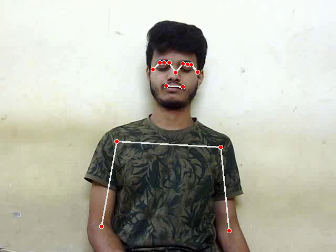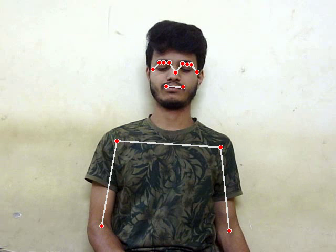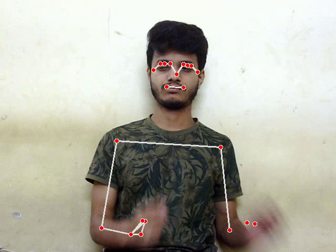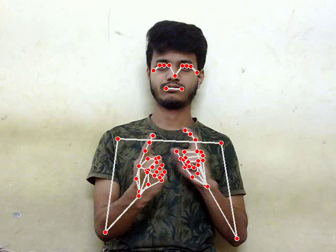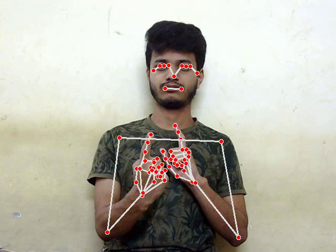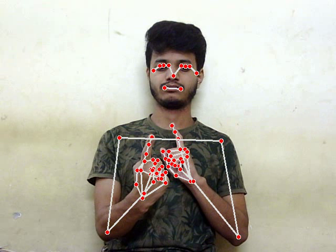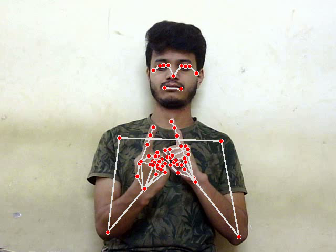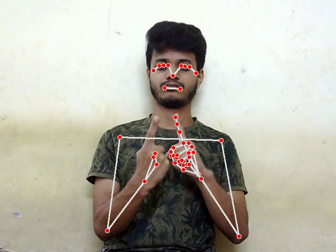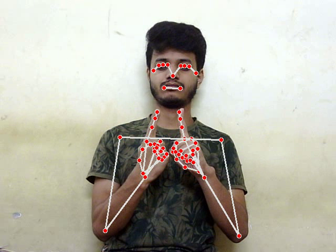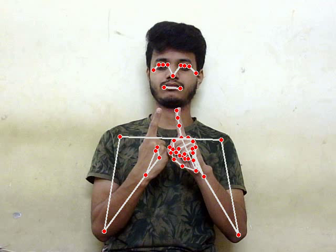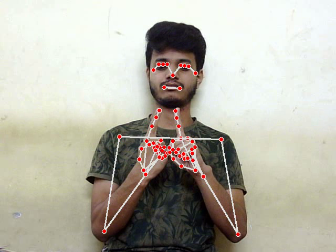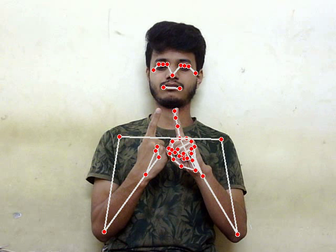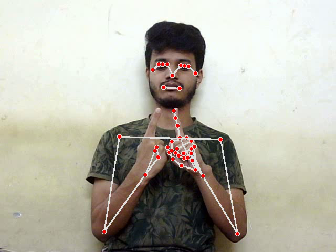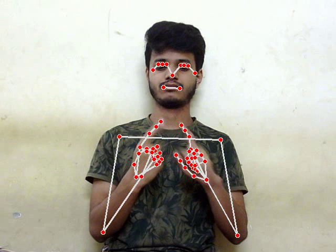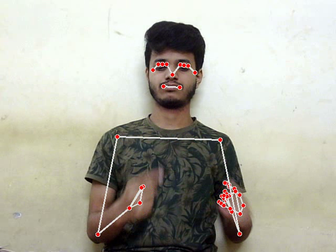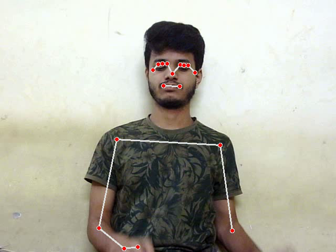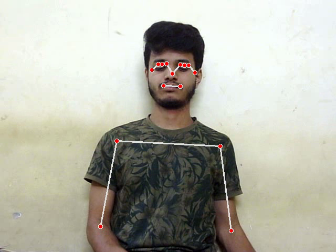meet